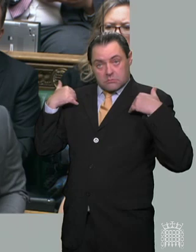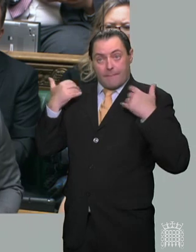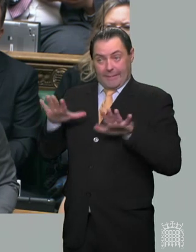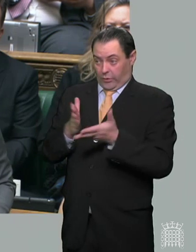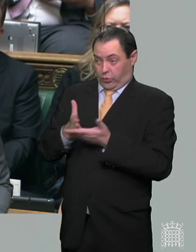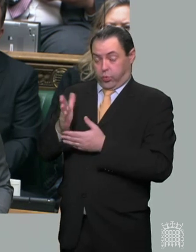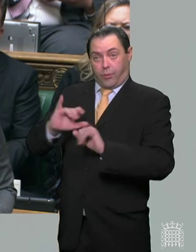40,000 carers who have been on the frontline throughout the pandemic.